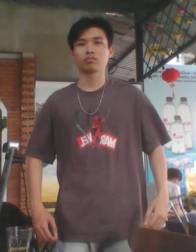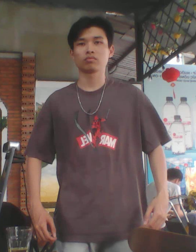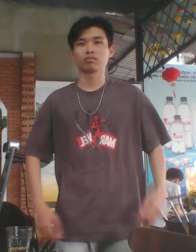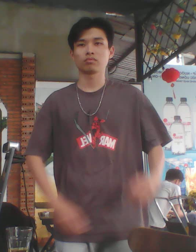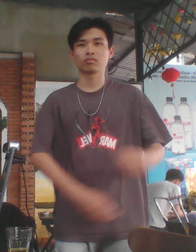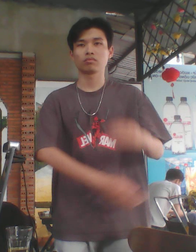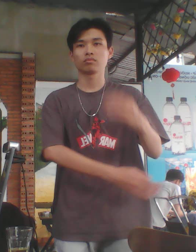buổi sáng